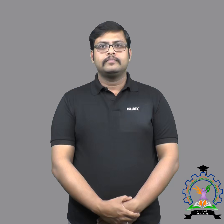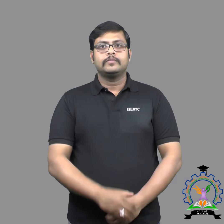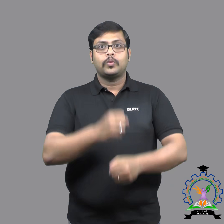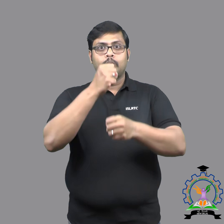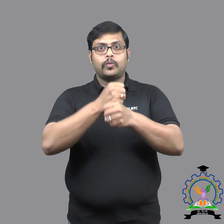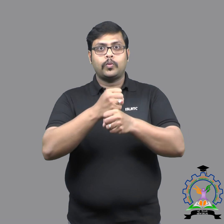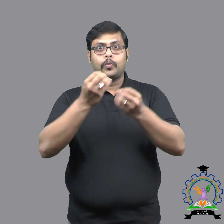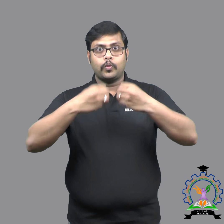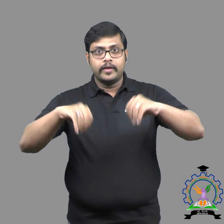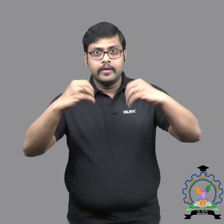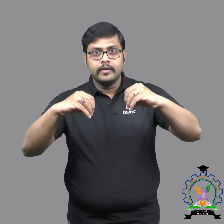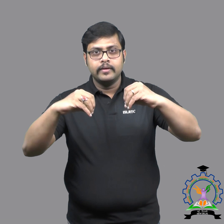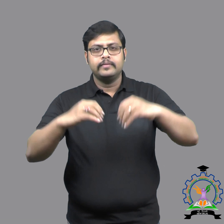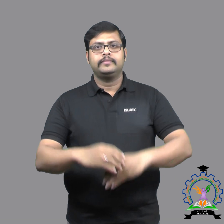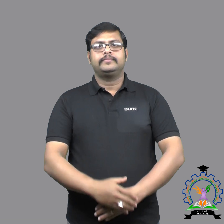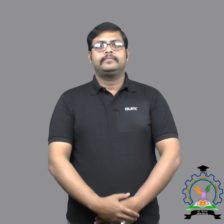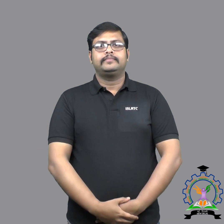Google